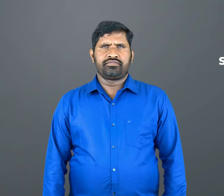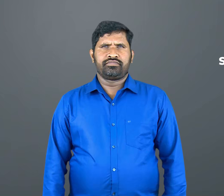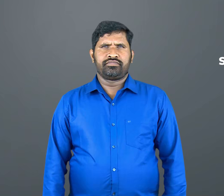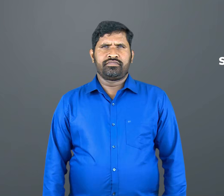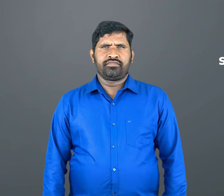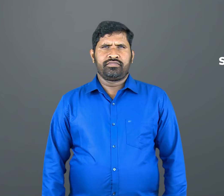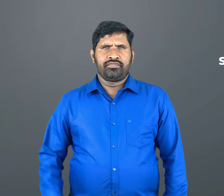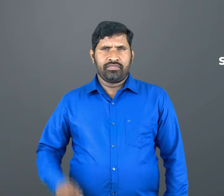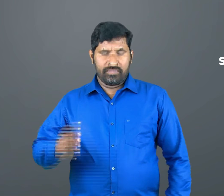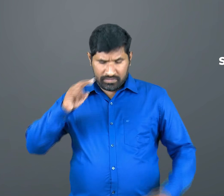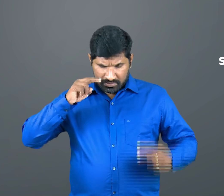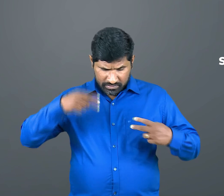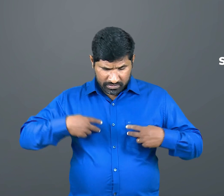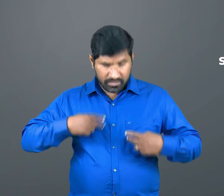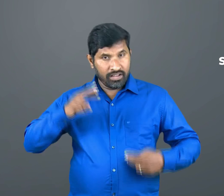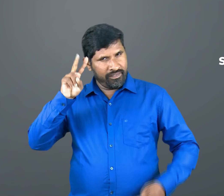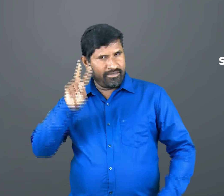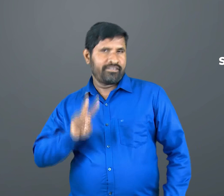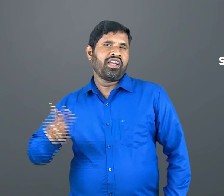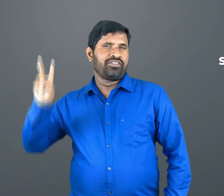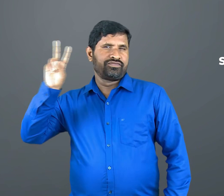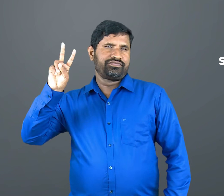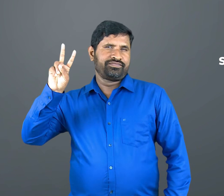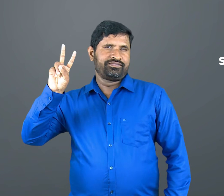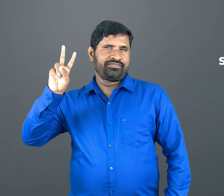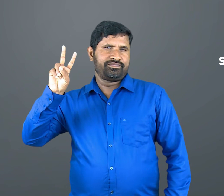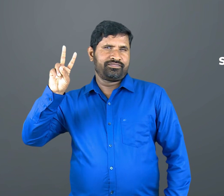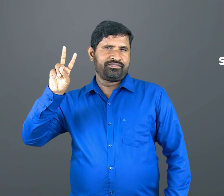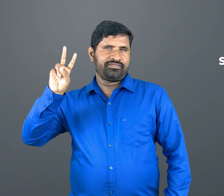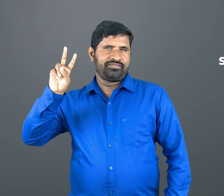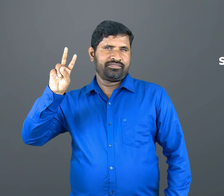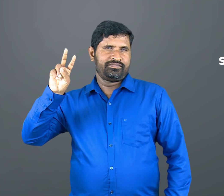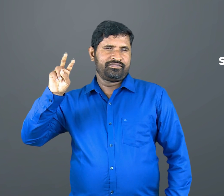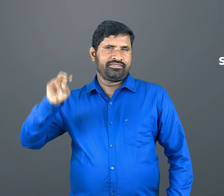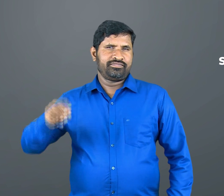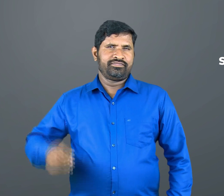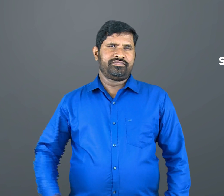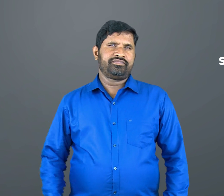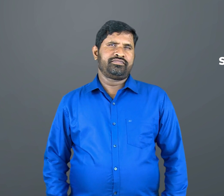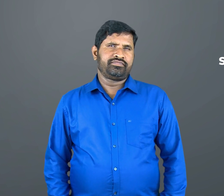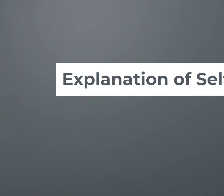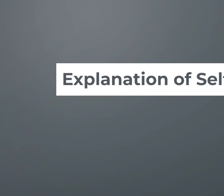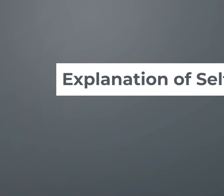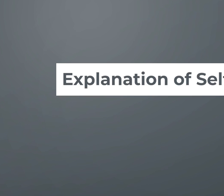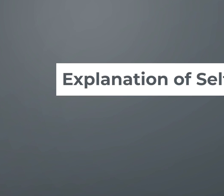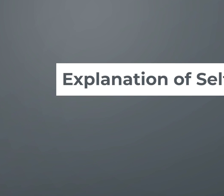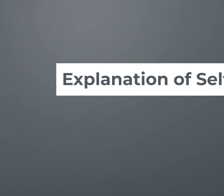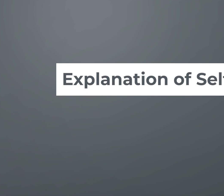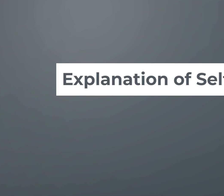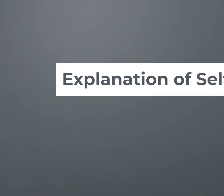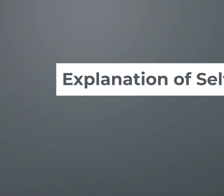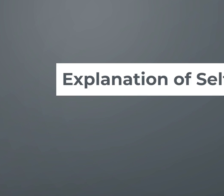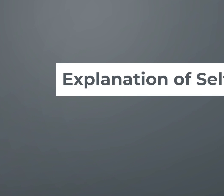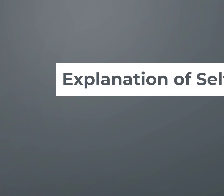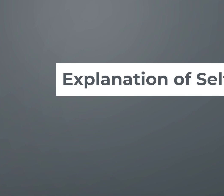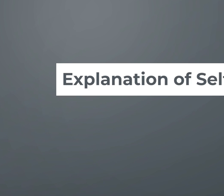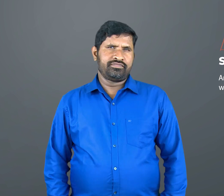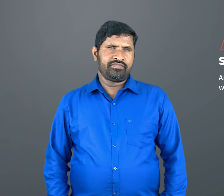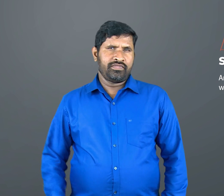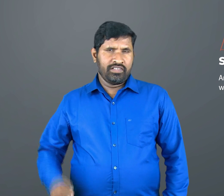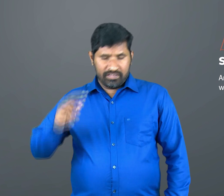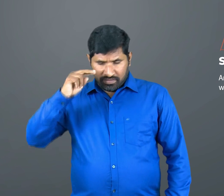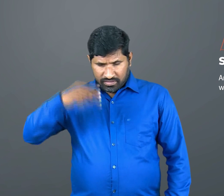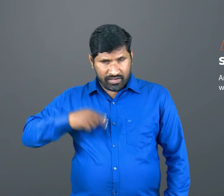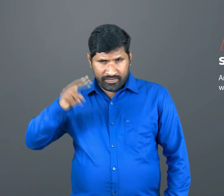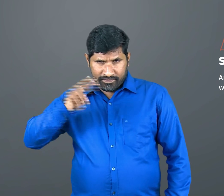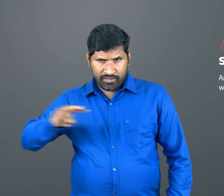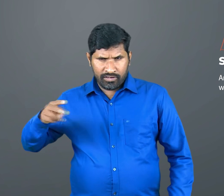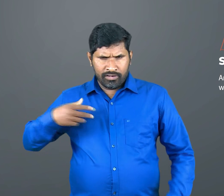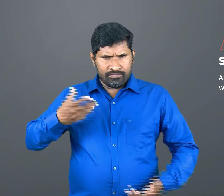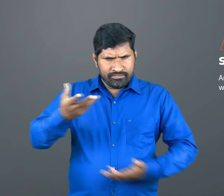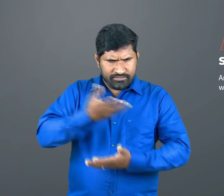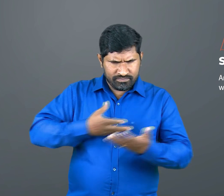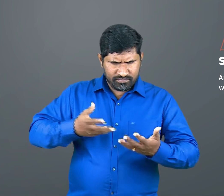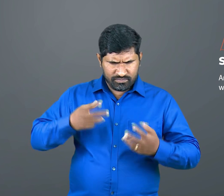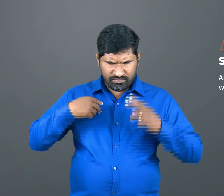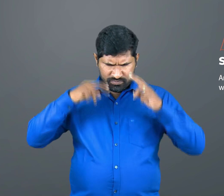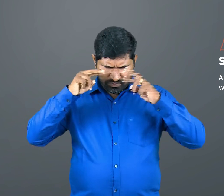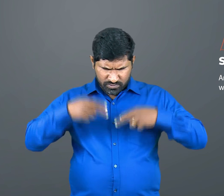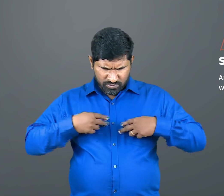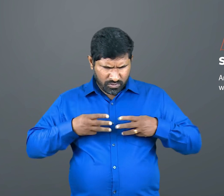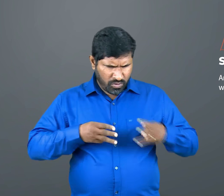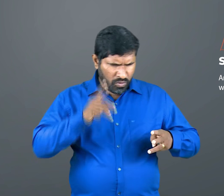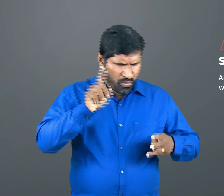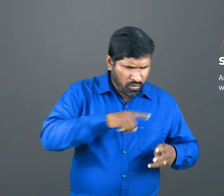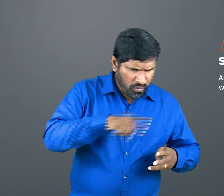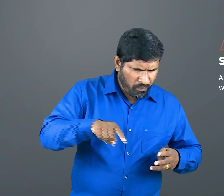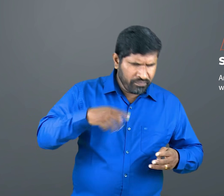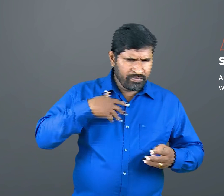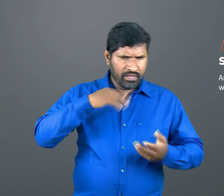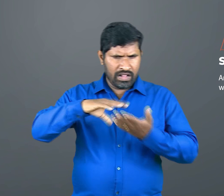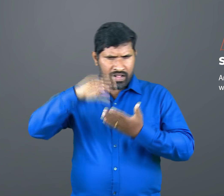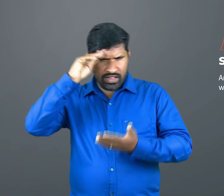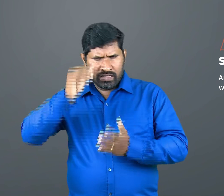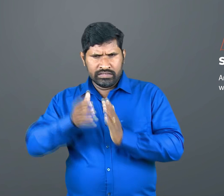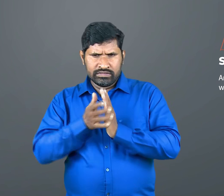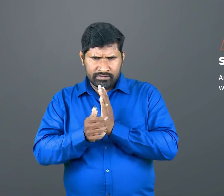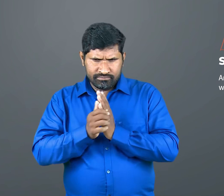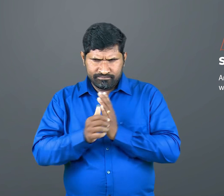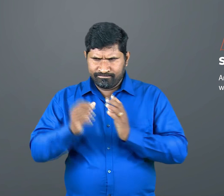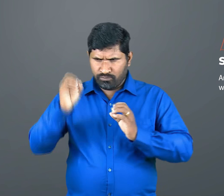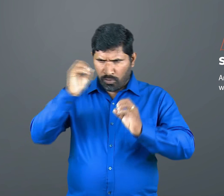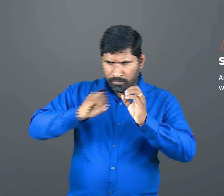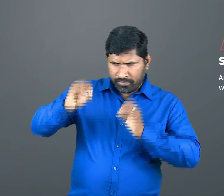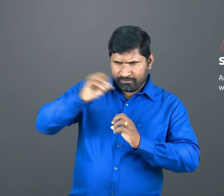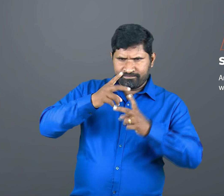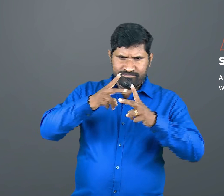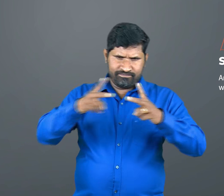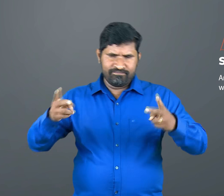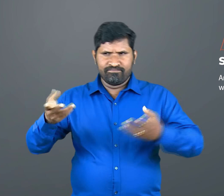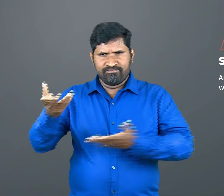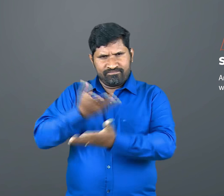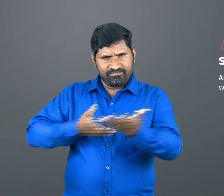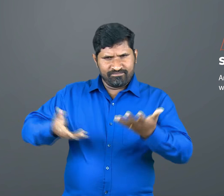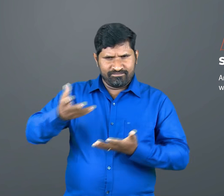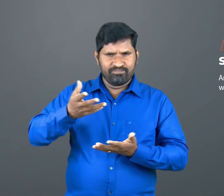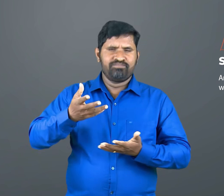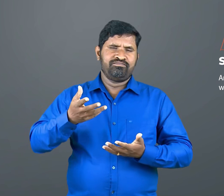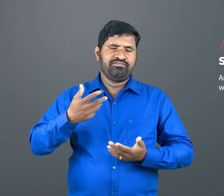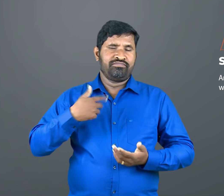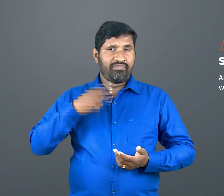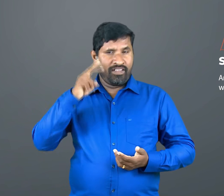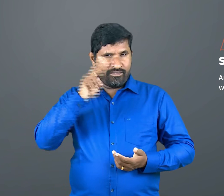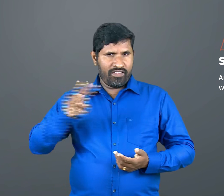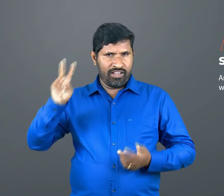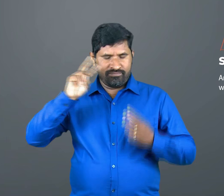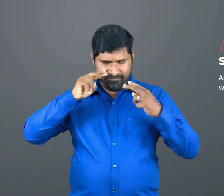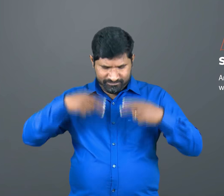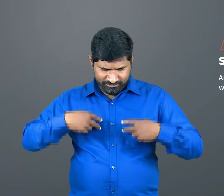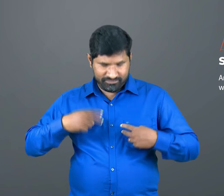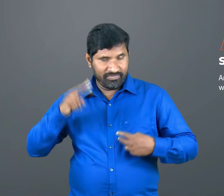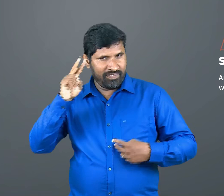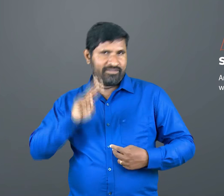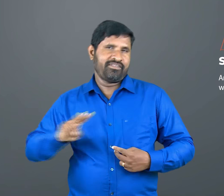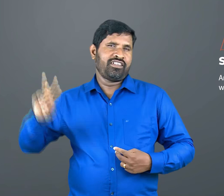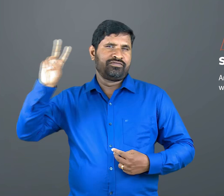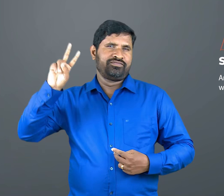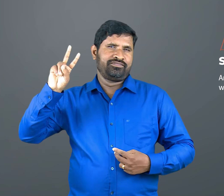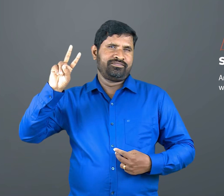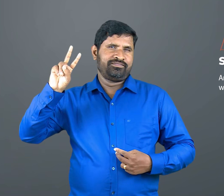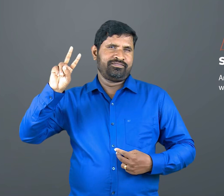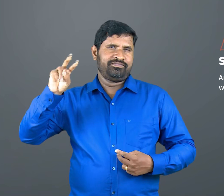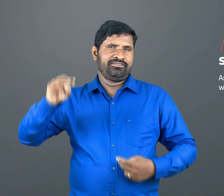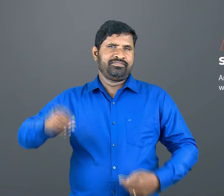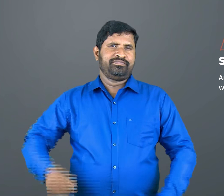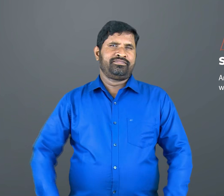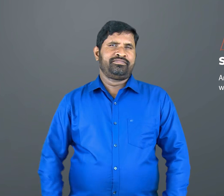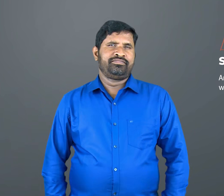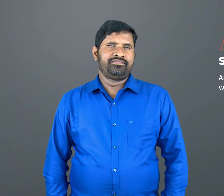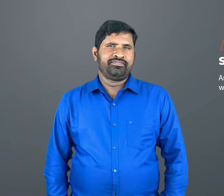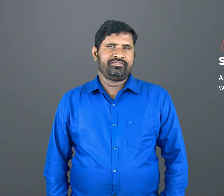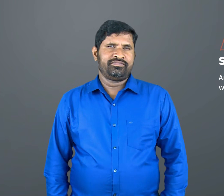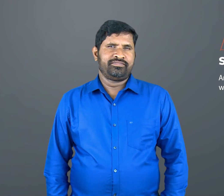Self Esteem